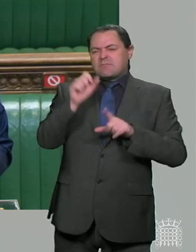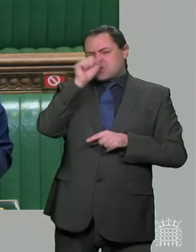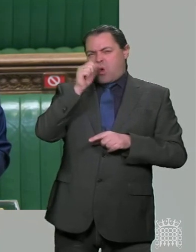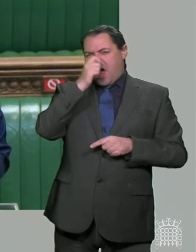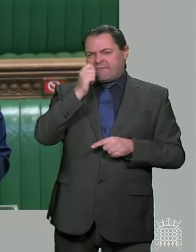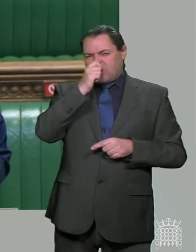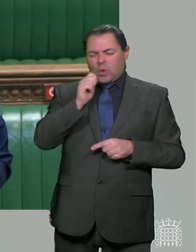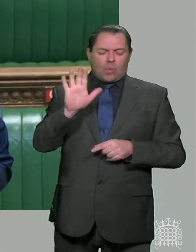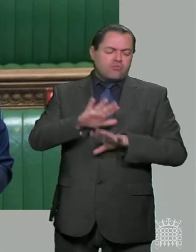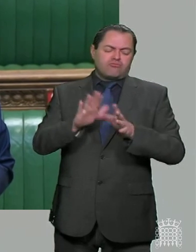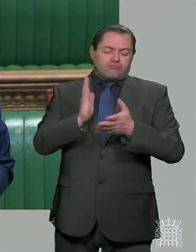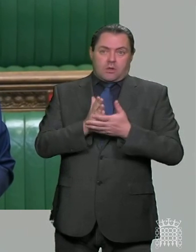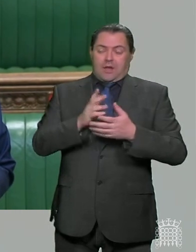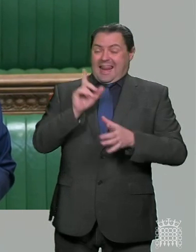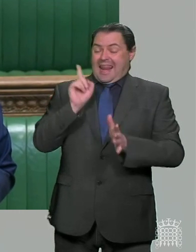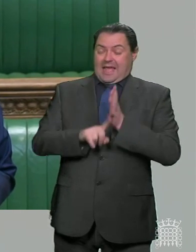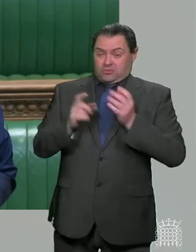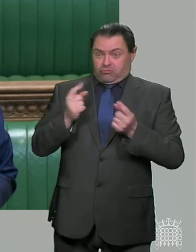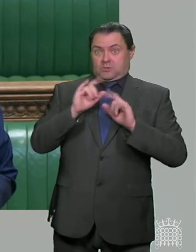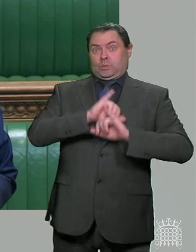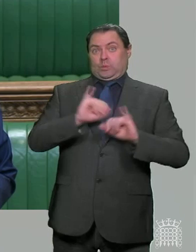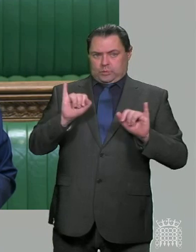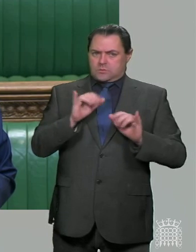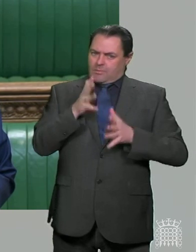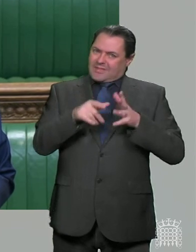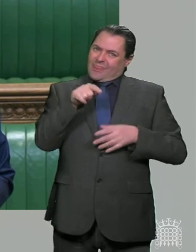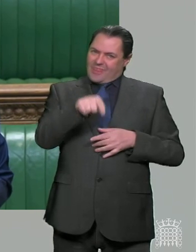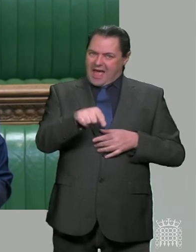Does the Prime Minister recognise that account of his own behaviour?